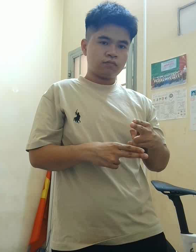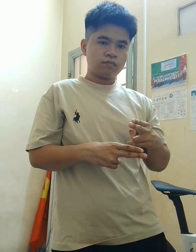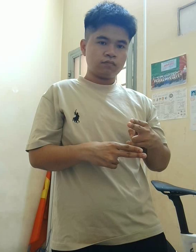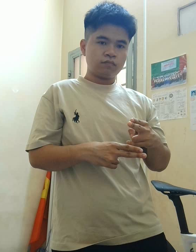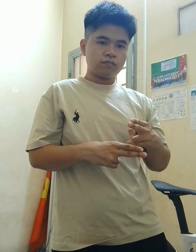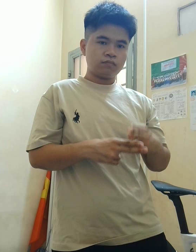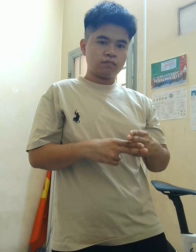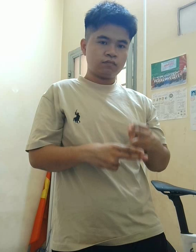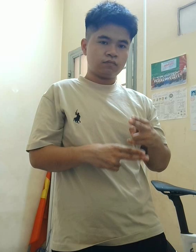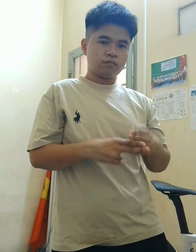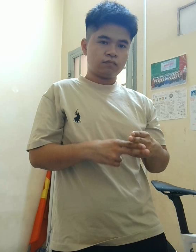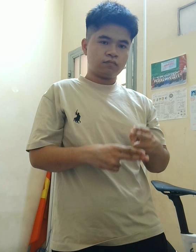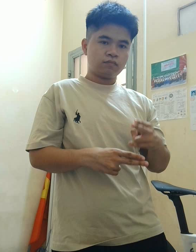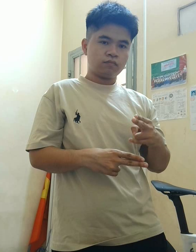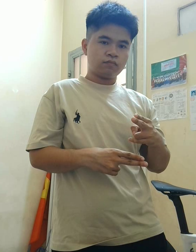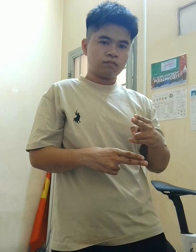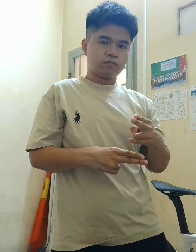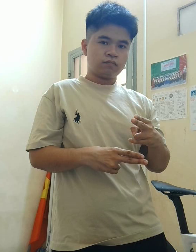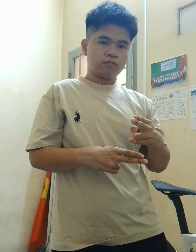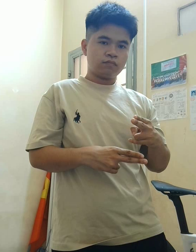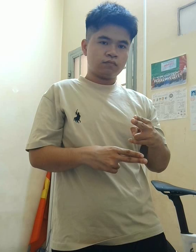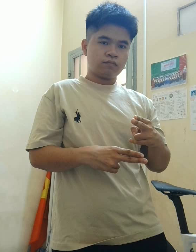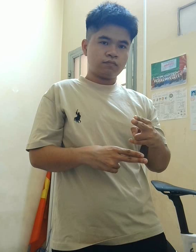ten